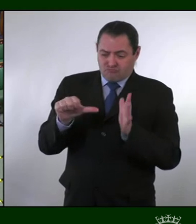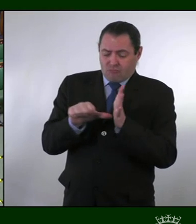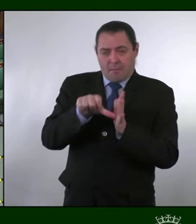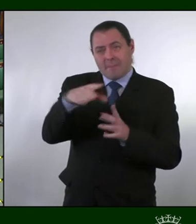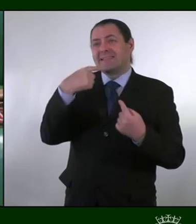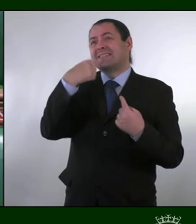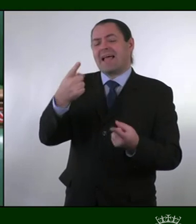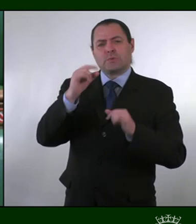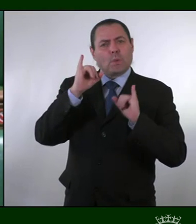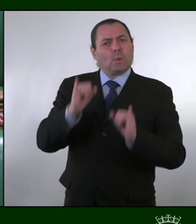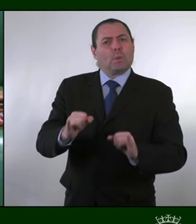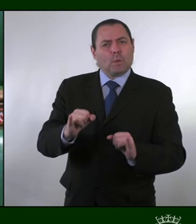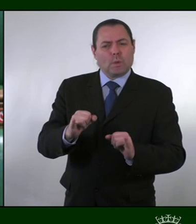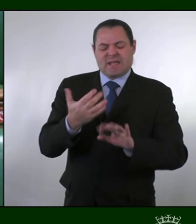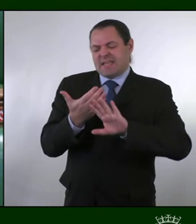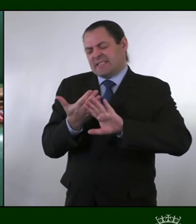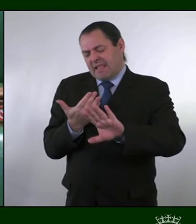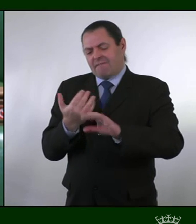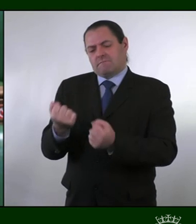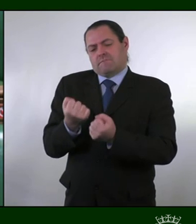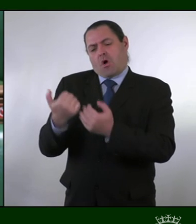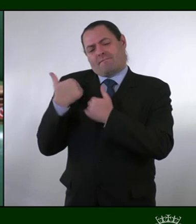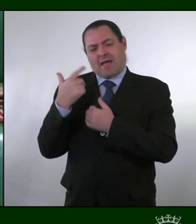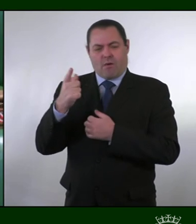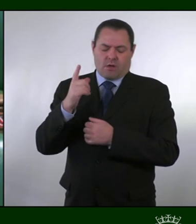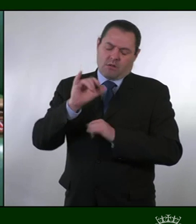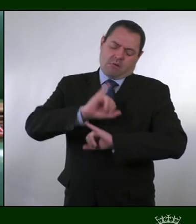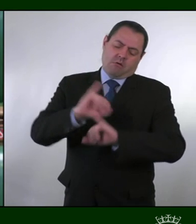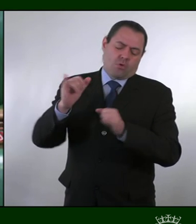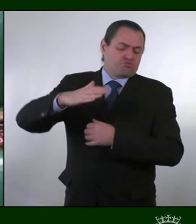He said “devolution has been a disaster north of the border”.